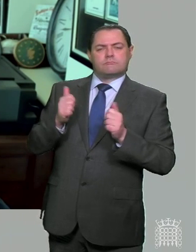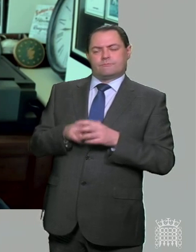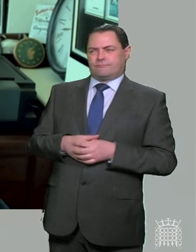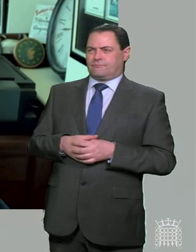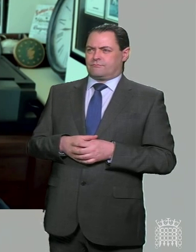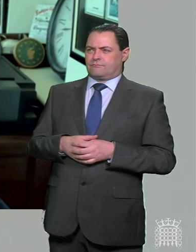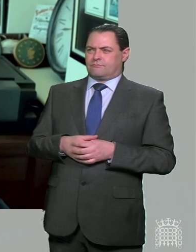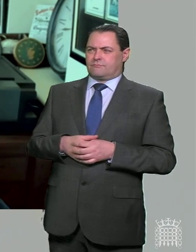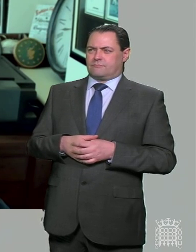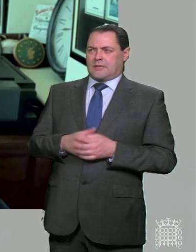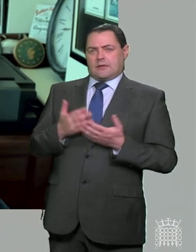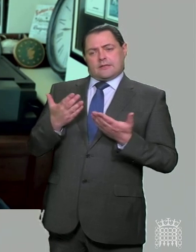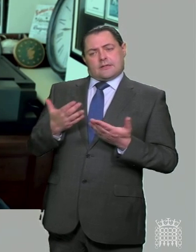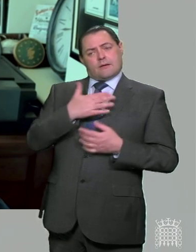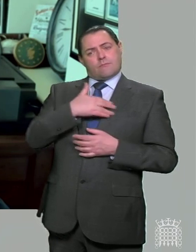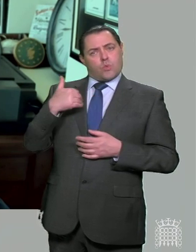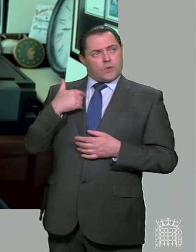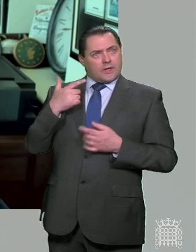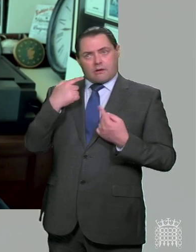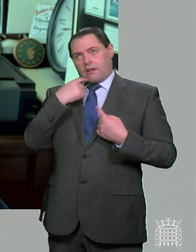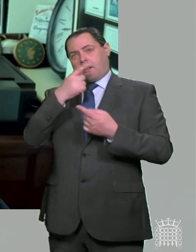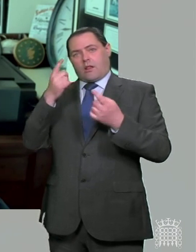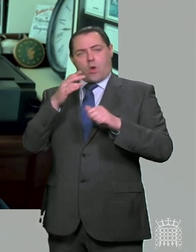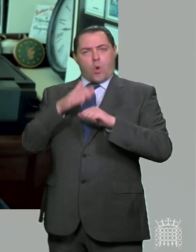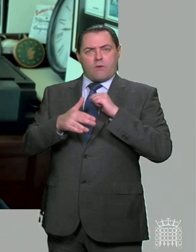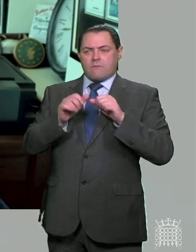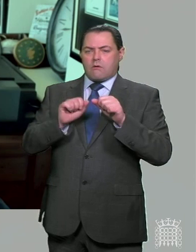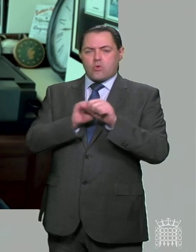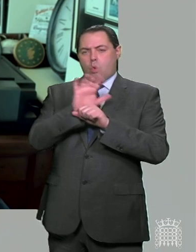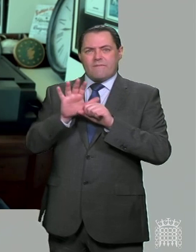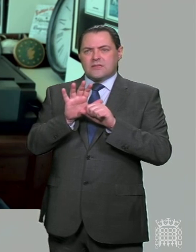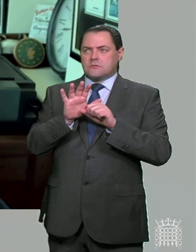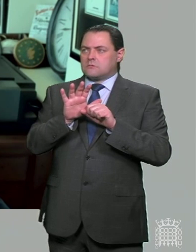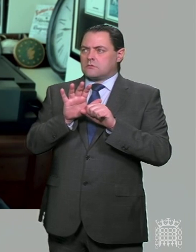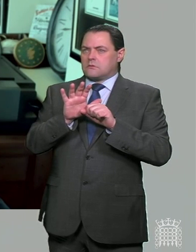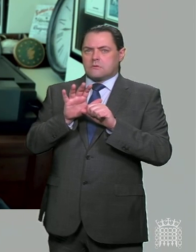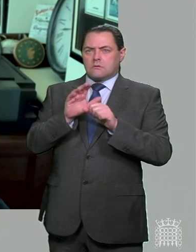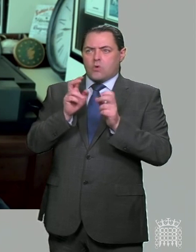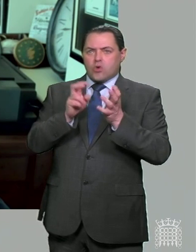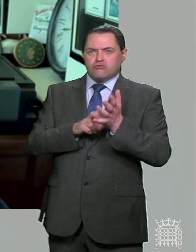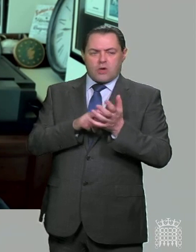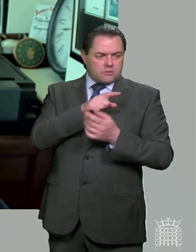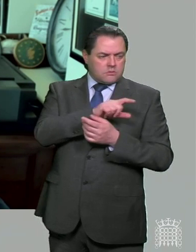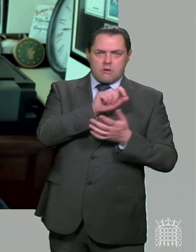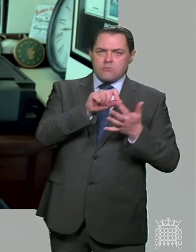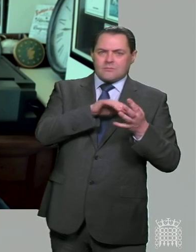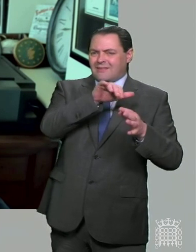This morning’s revelations surrounding the Prime Minister’s interference in covid contracts are incredibly serious.